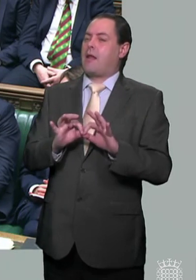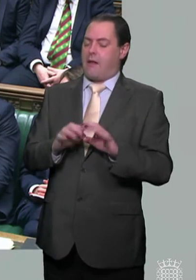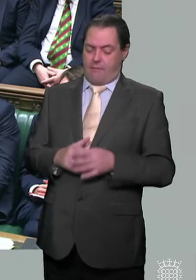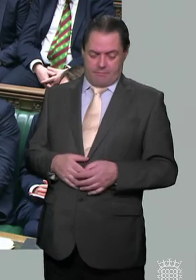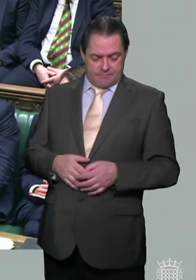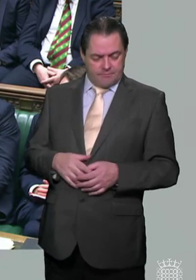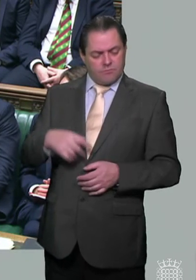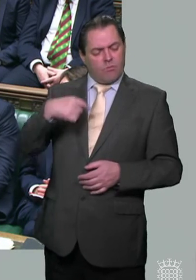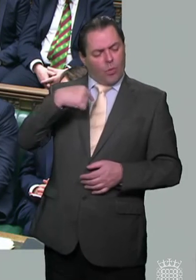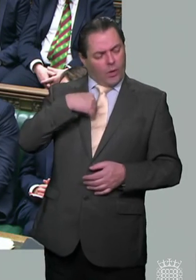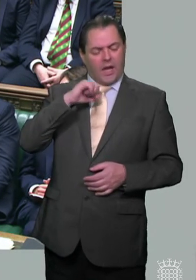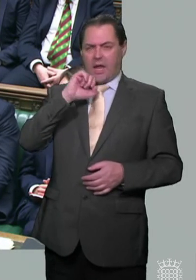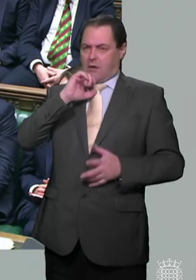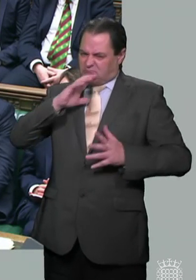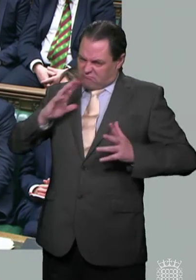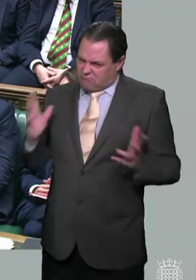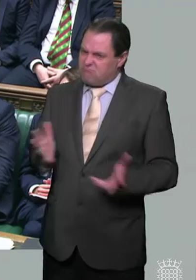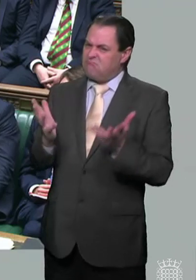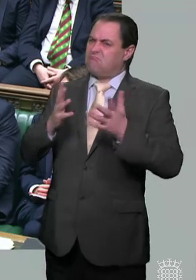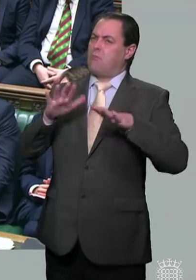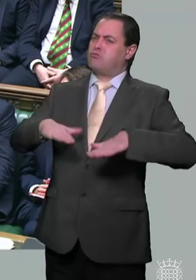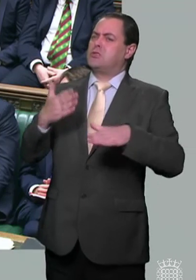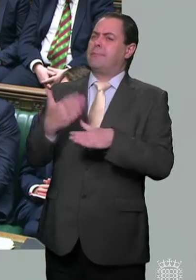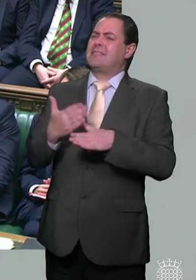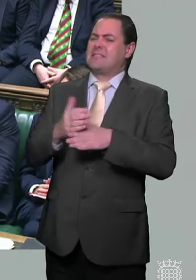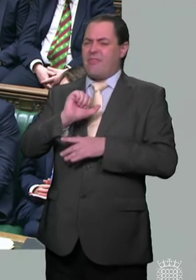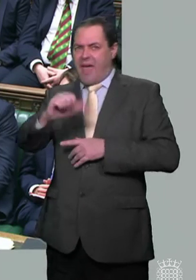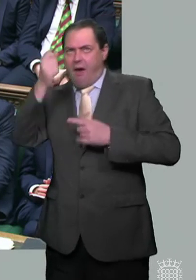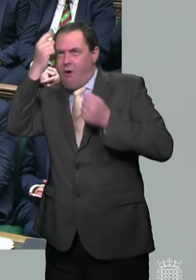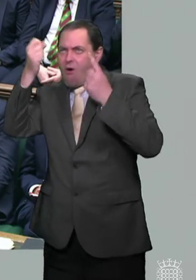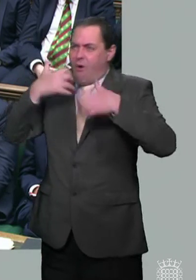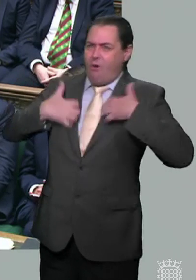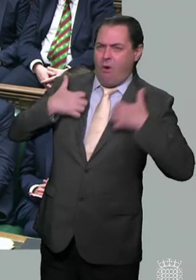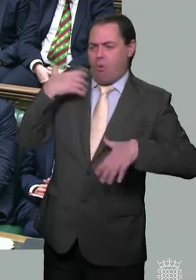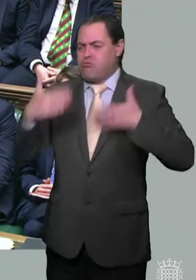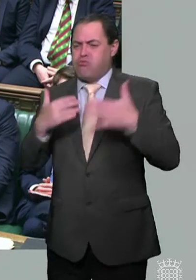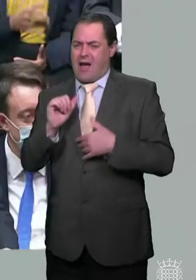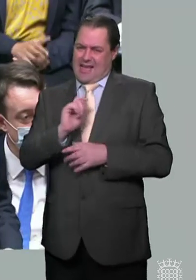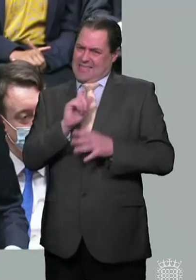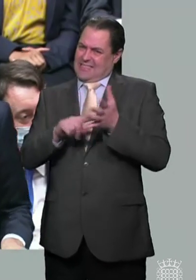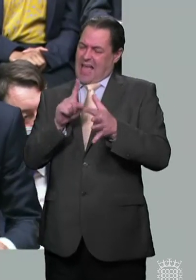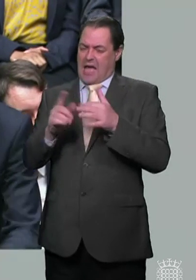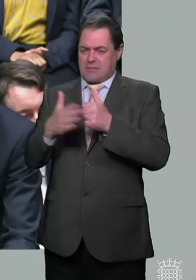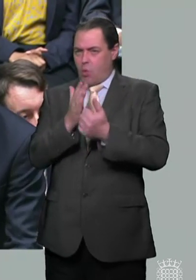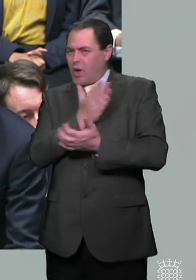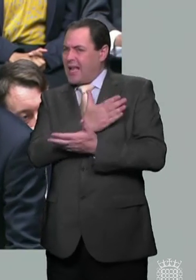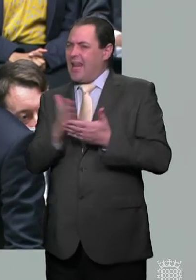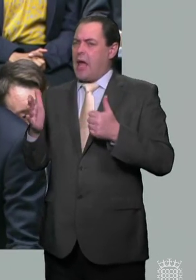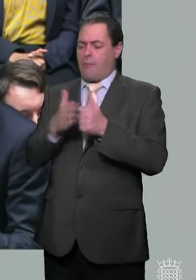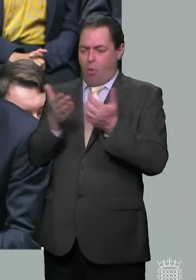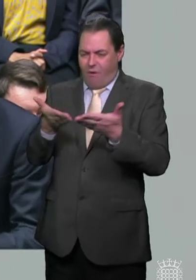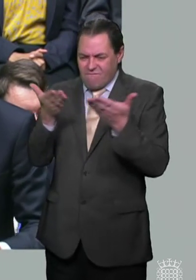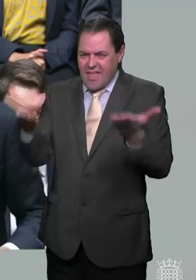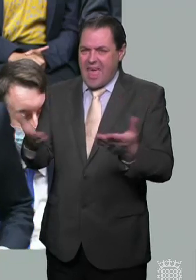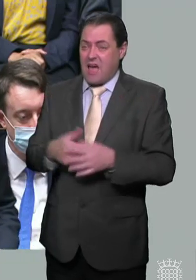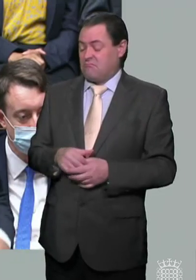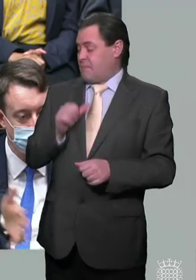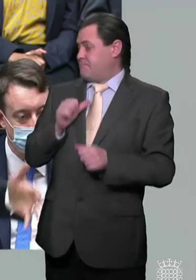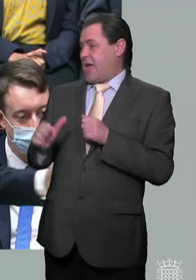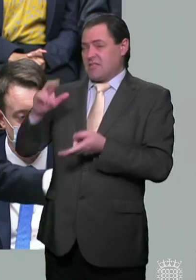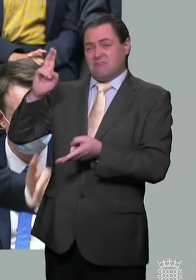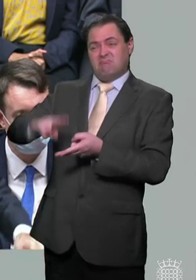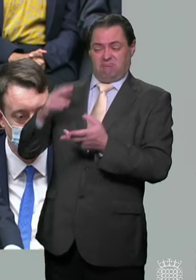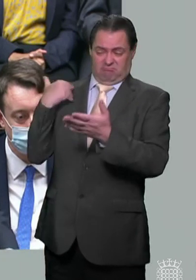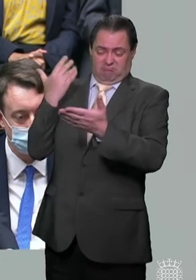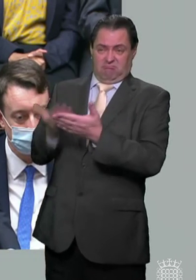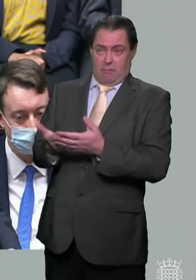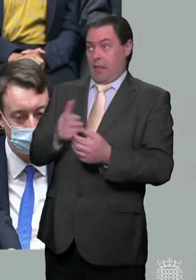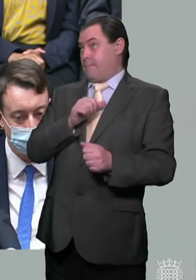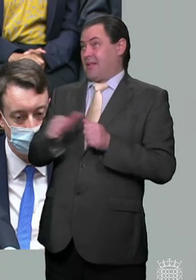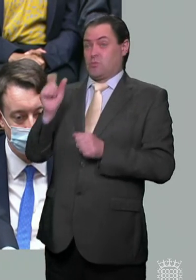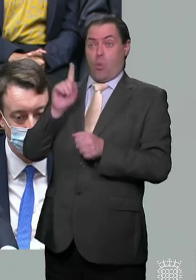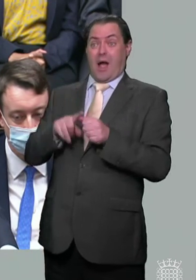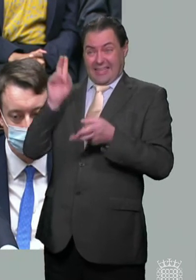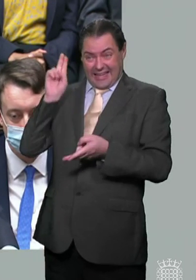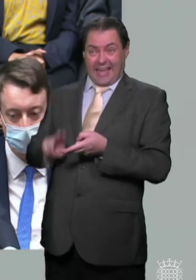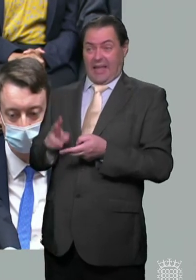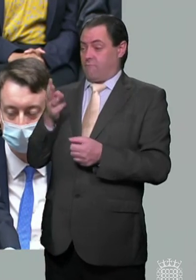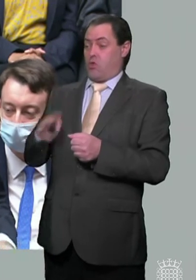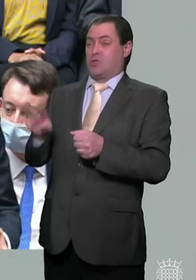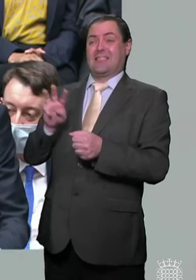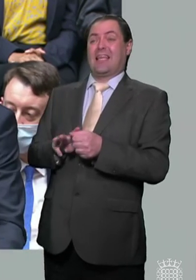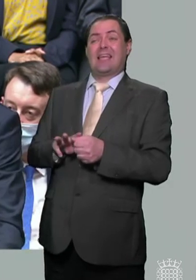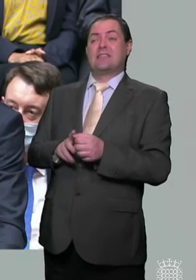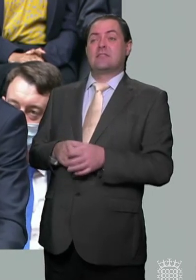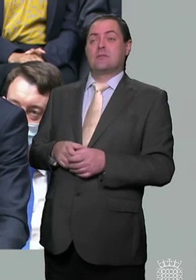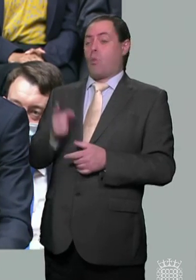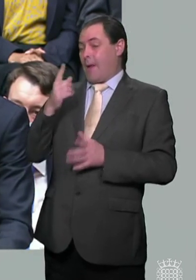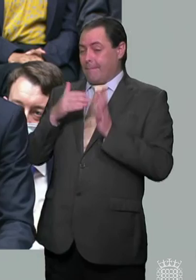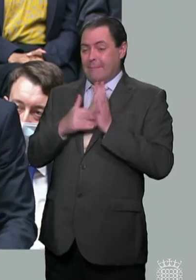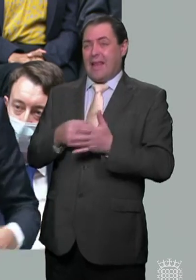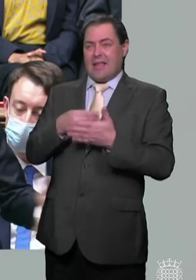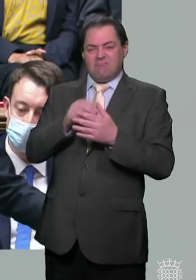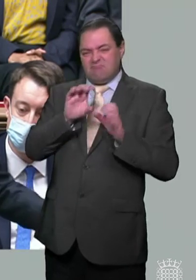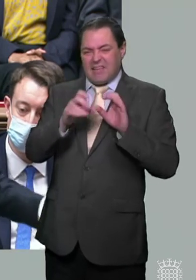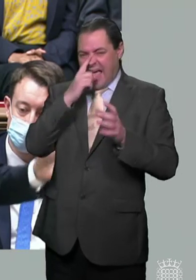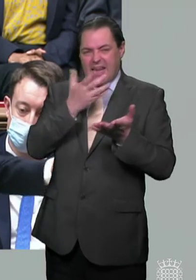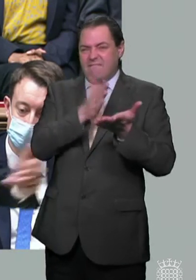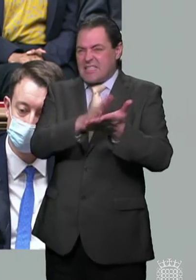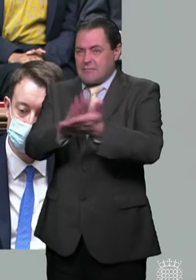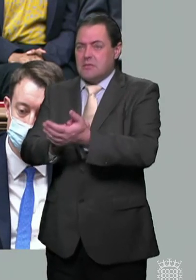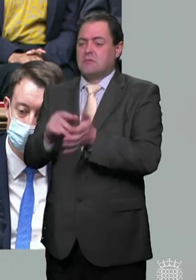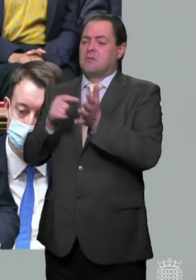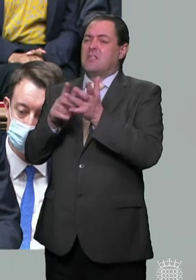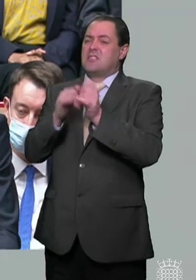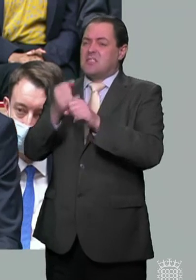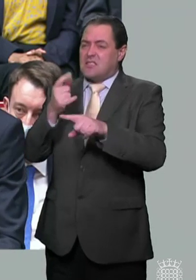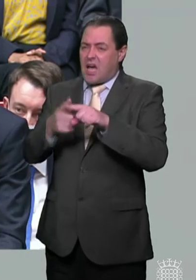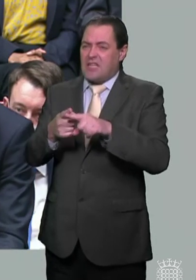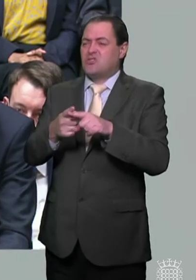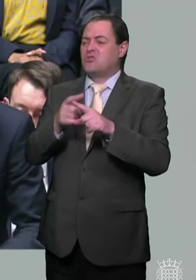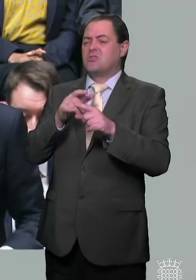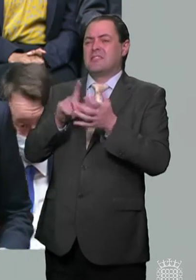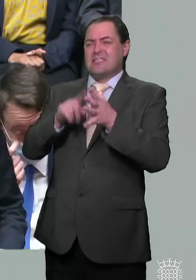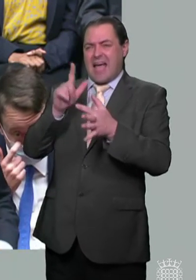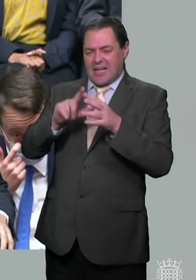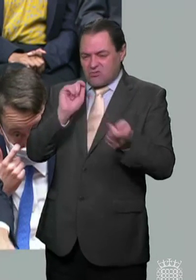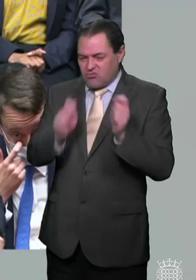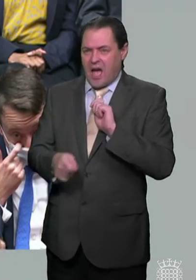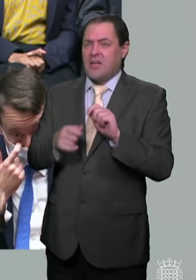We are unleashing the dynamism and creativity of British businesses with a simpler, fairer and more competitive tax system: the biggest business tax cut in modern British history; the biggest single-year cut to business rates for 30 years; a £1 million investment allowance; tonnage tax reformed; air passenger duty cut.